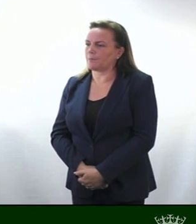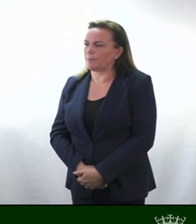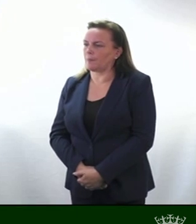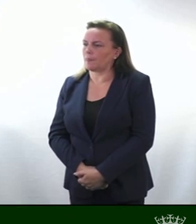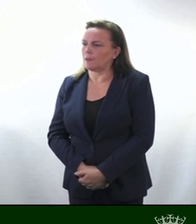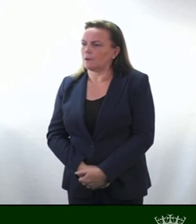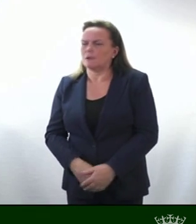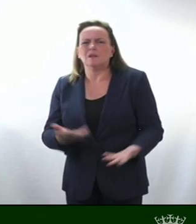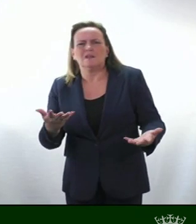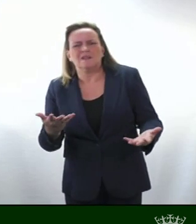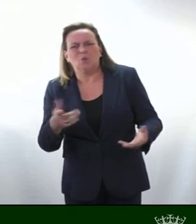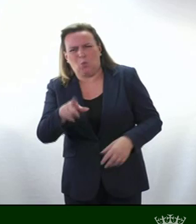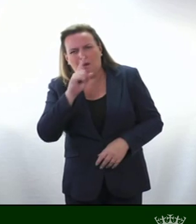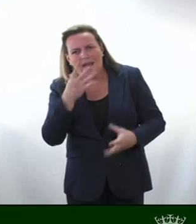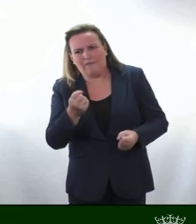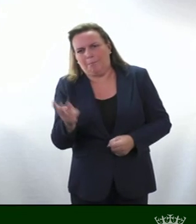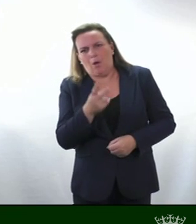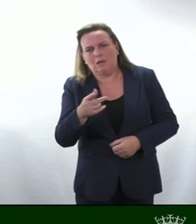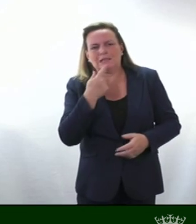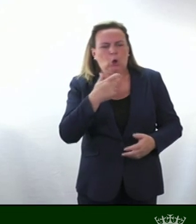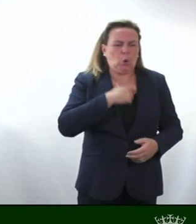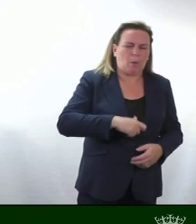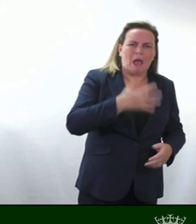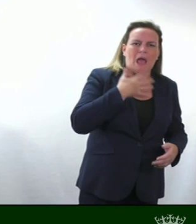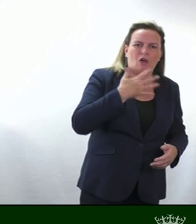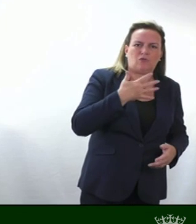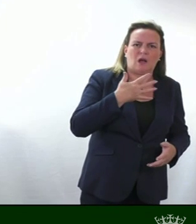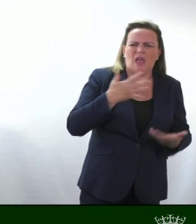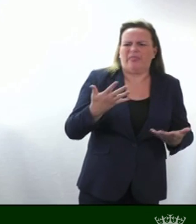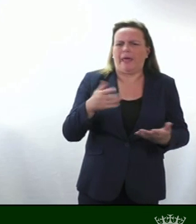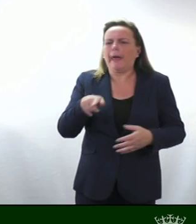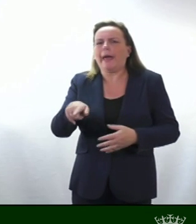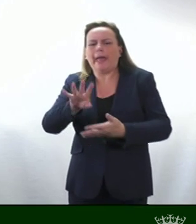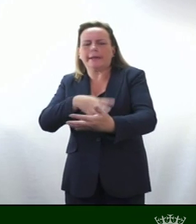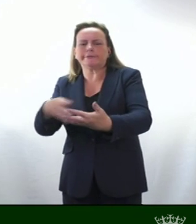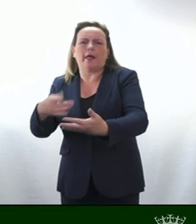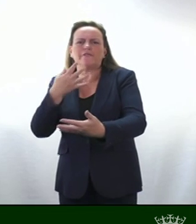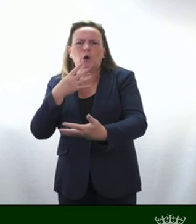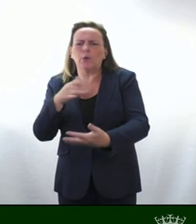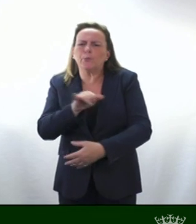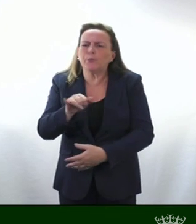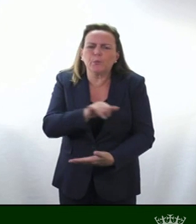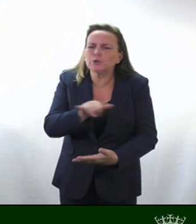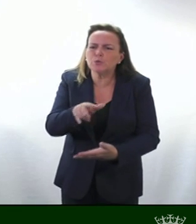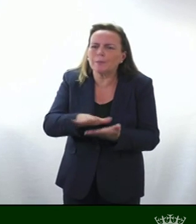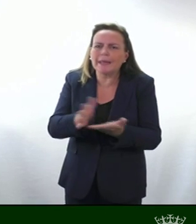The right hon. and learned Gentleman cannot have it both ways; he cannot call it a human error and a basic Excel error.